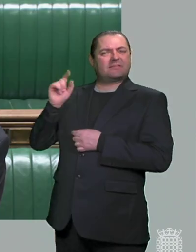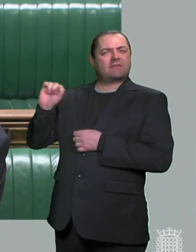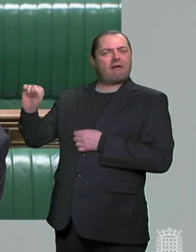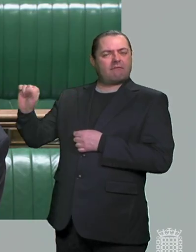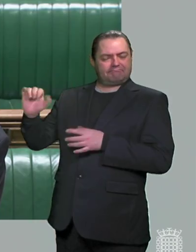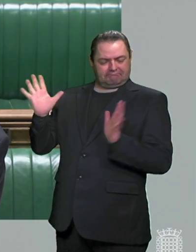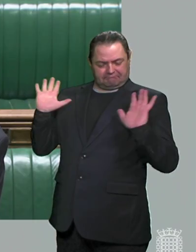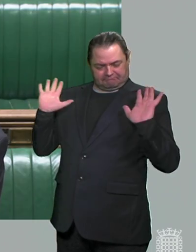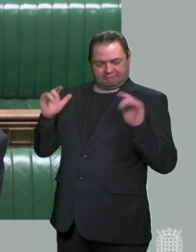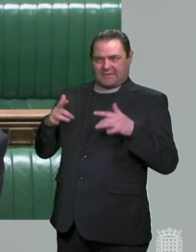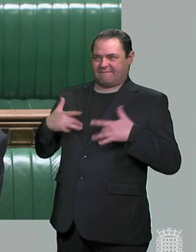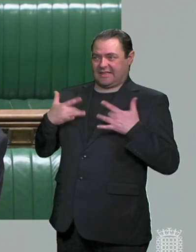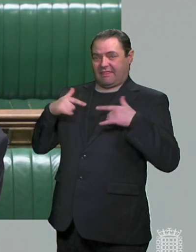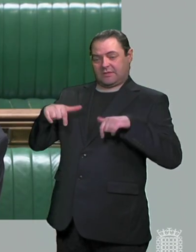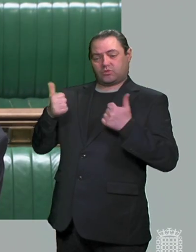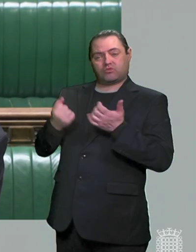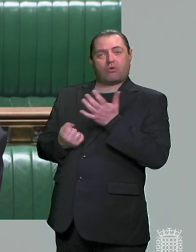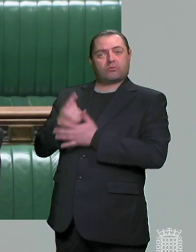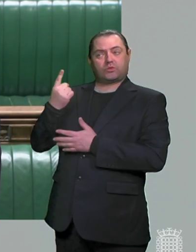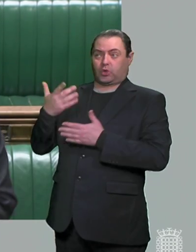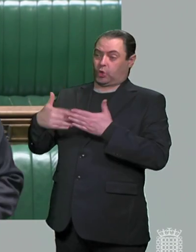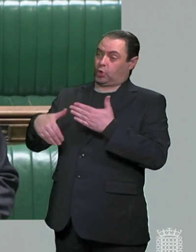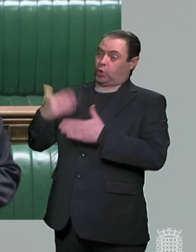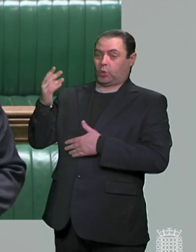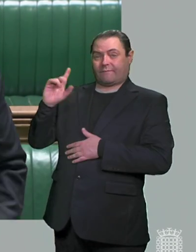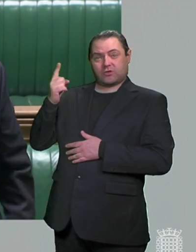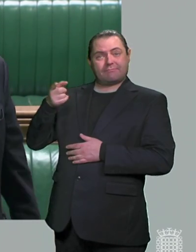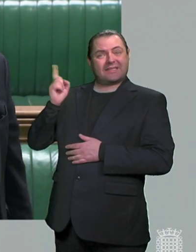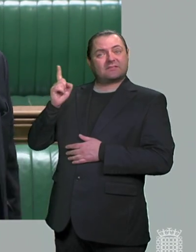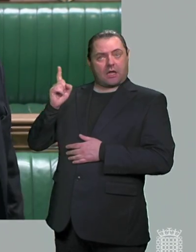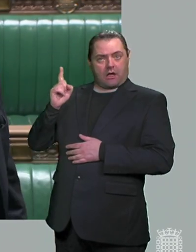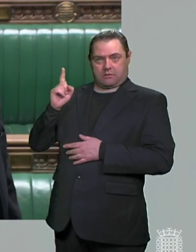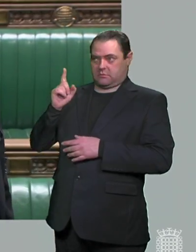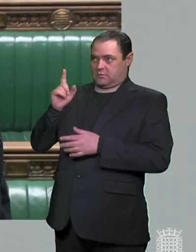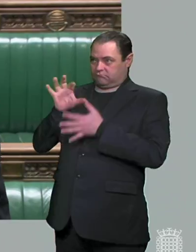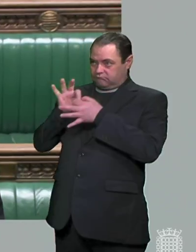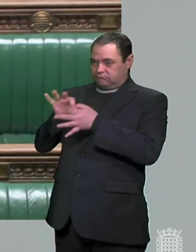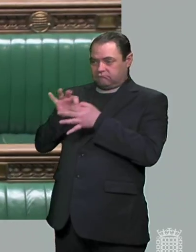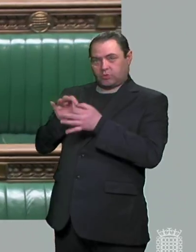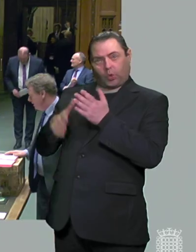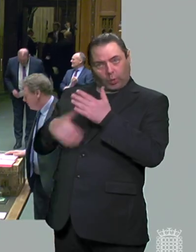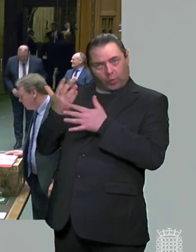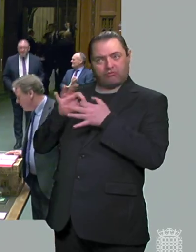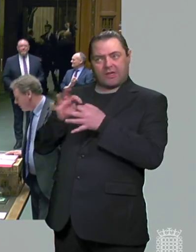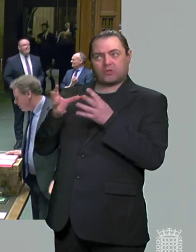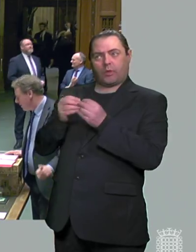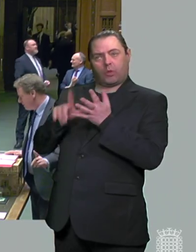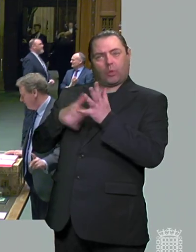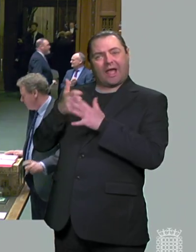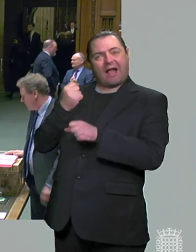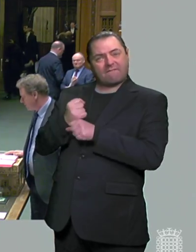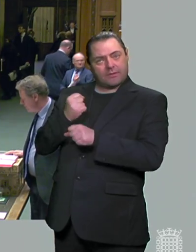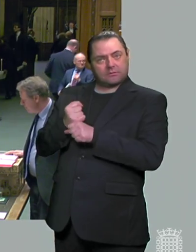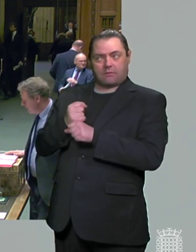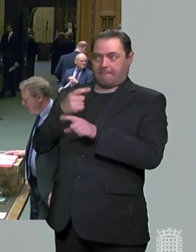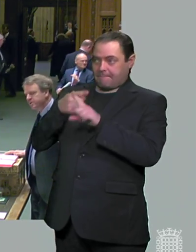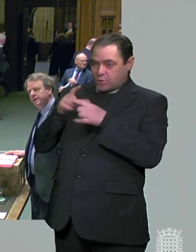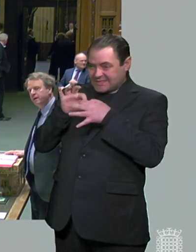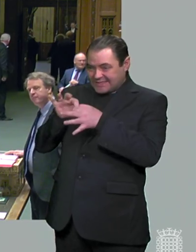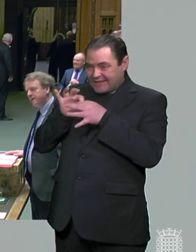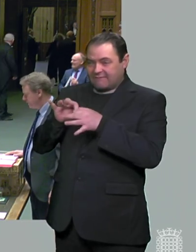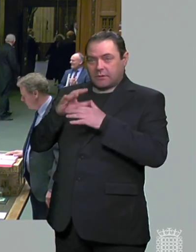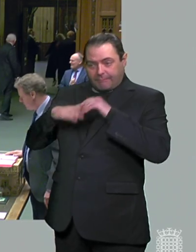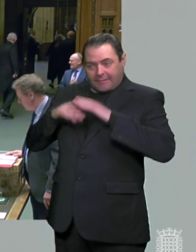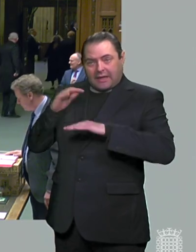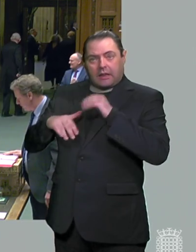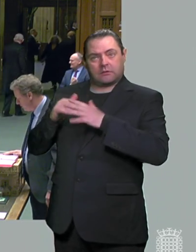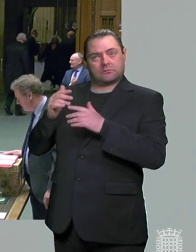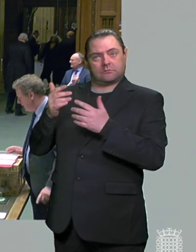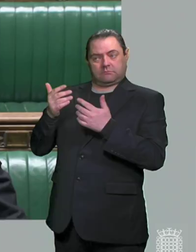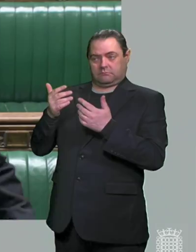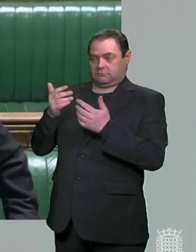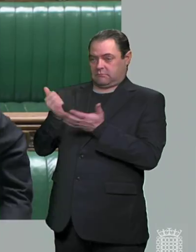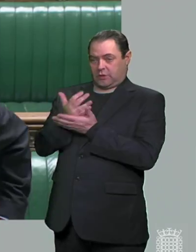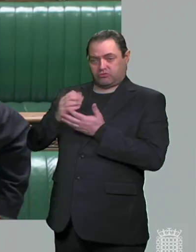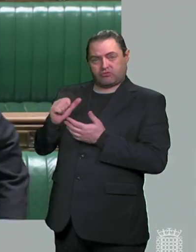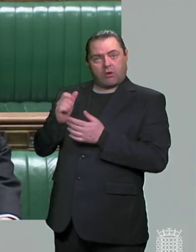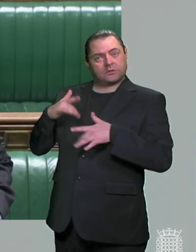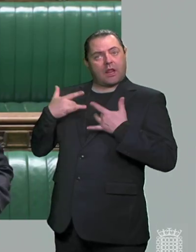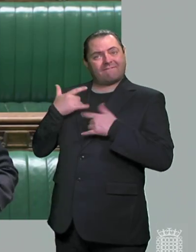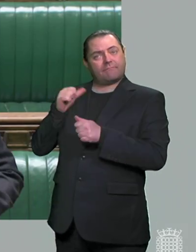In my view, this is a real opportunity for a new First Minister to reset the relationship with the United Kingdom Government, to work constructively with us and to make life better for the people of Scotland.